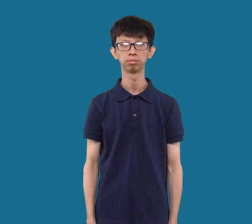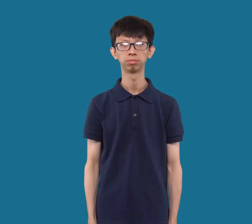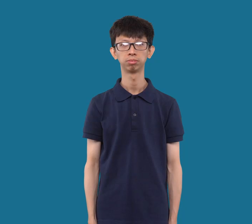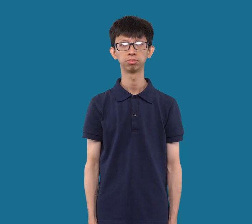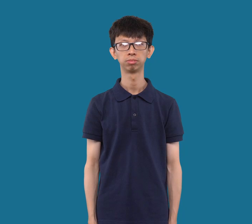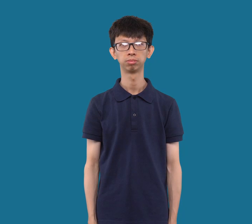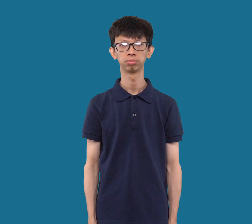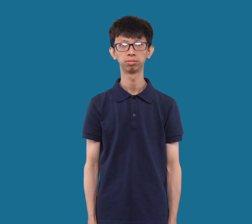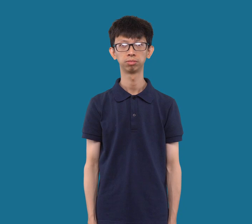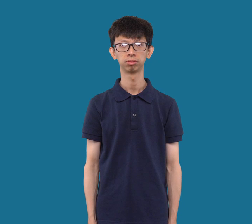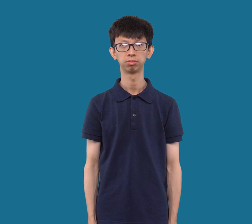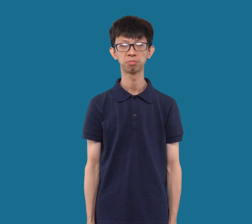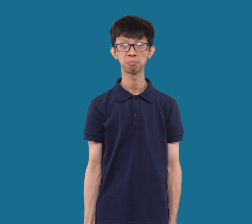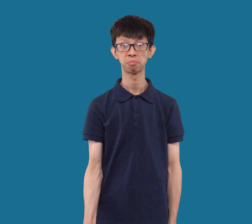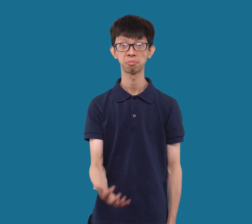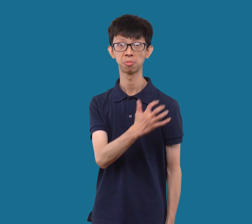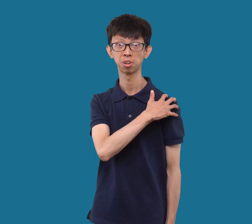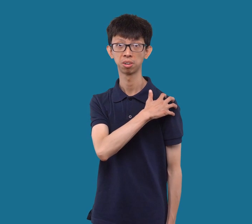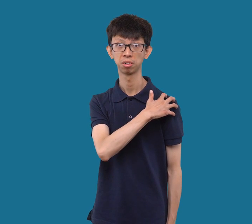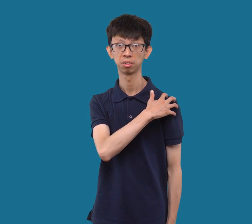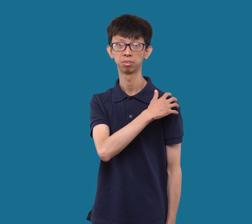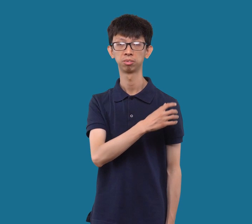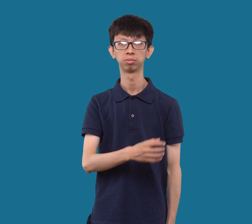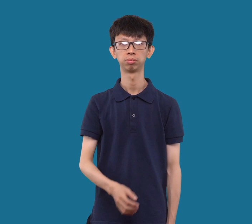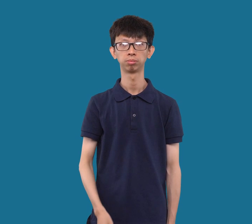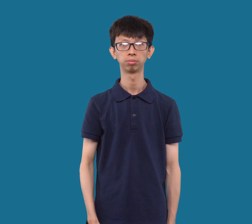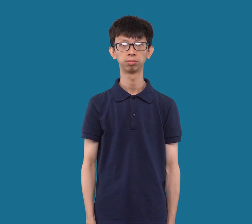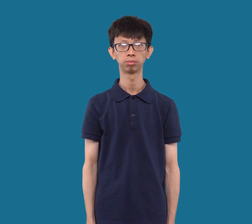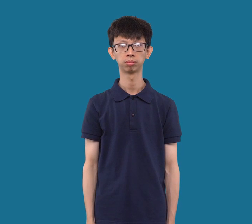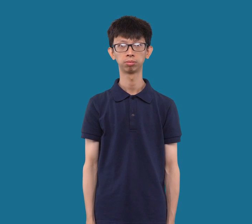đại tướng